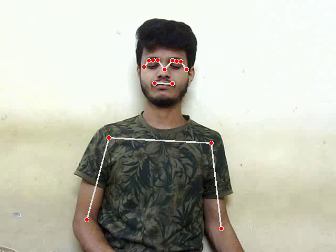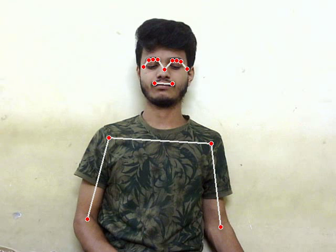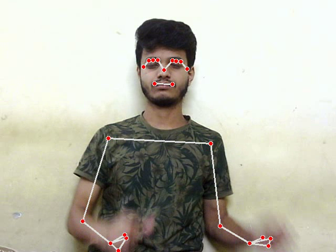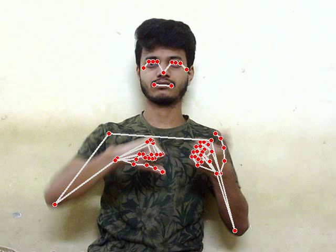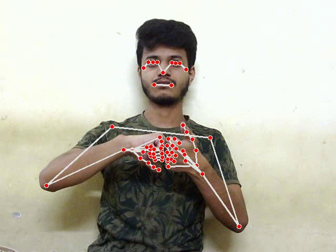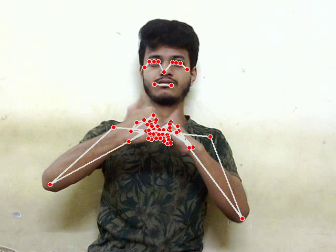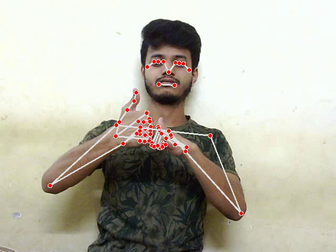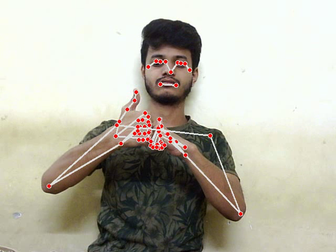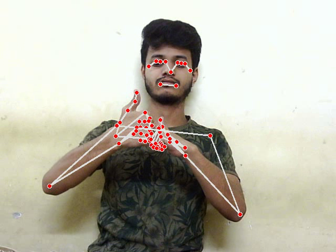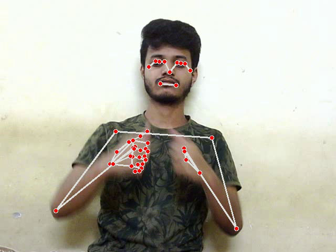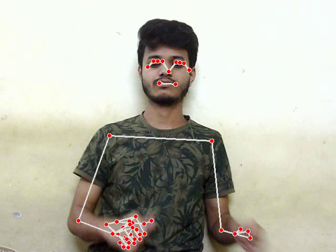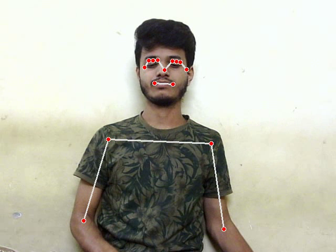how